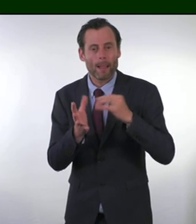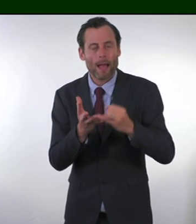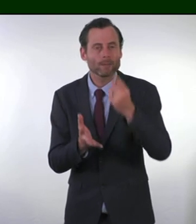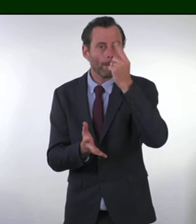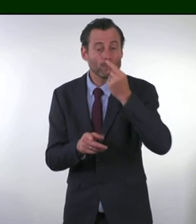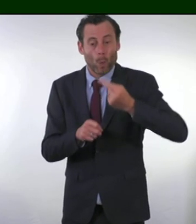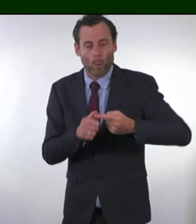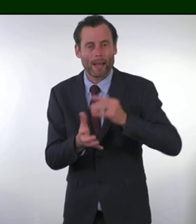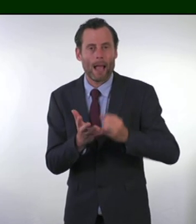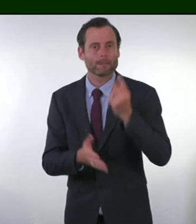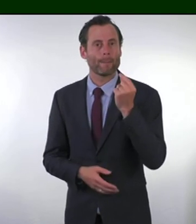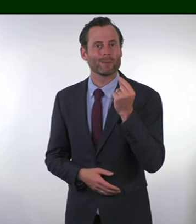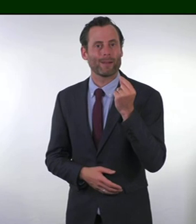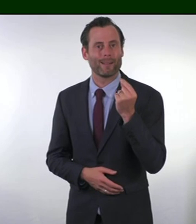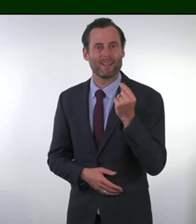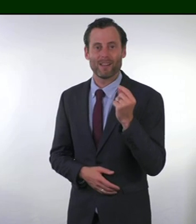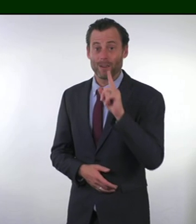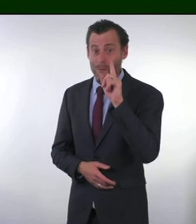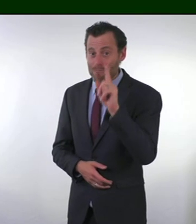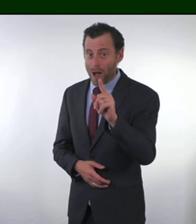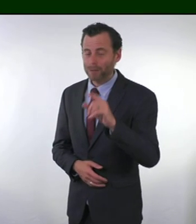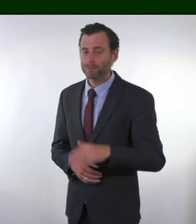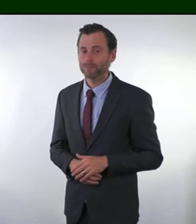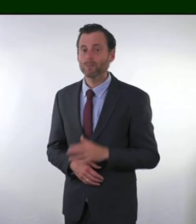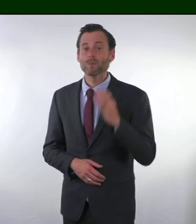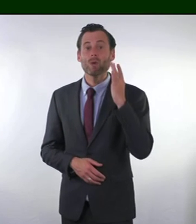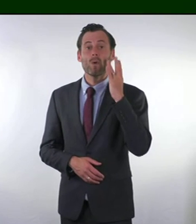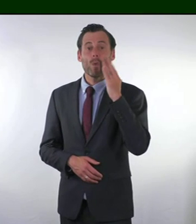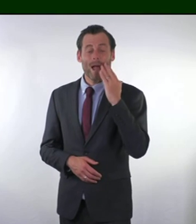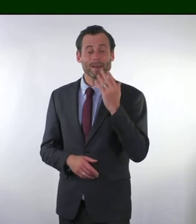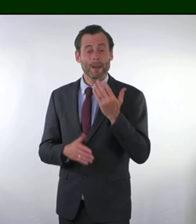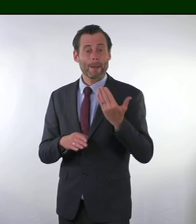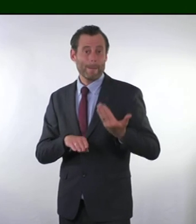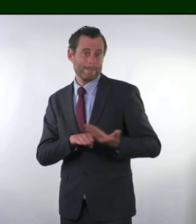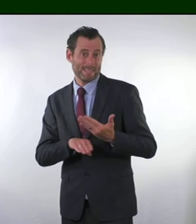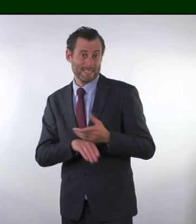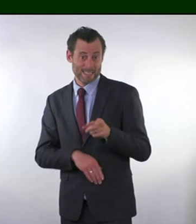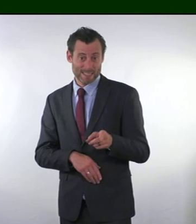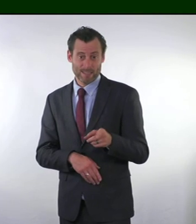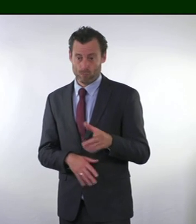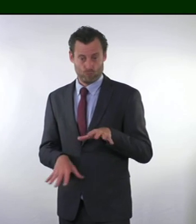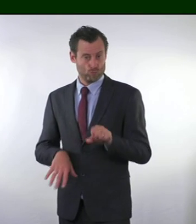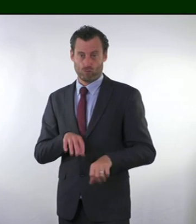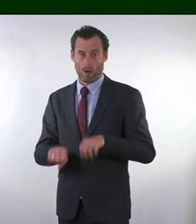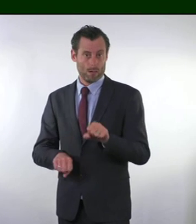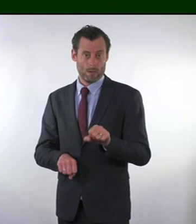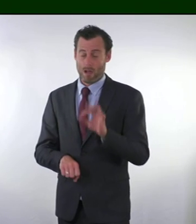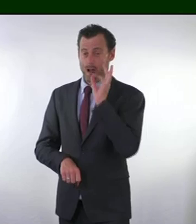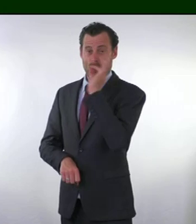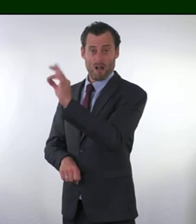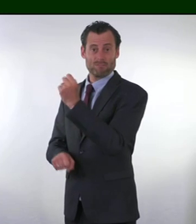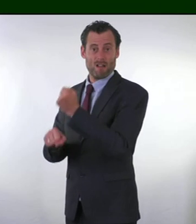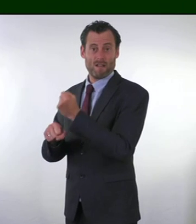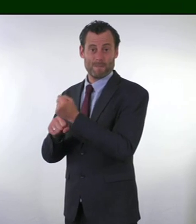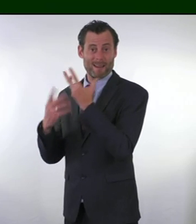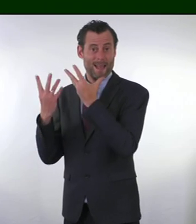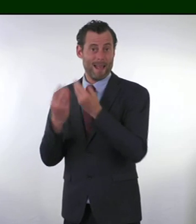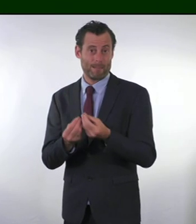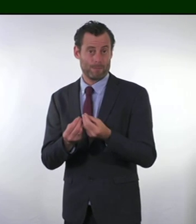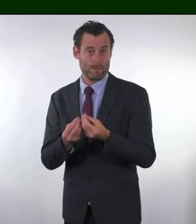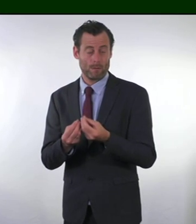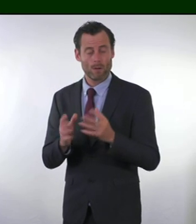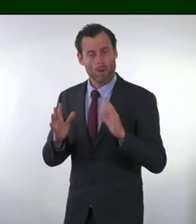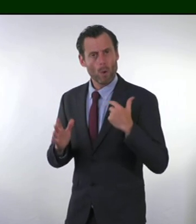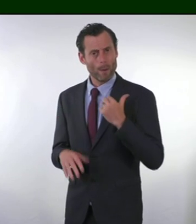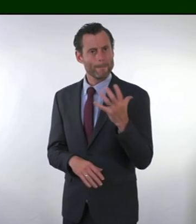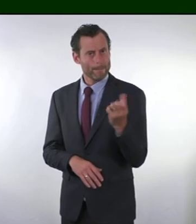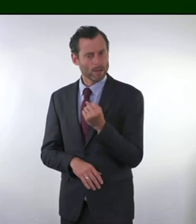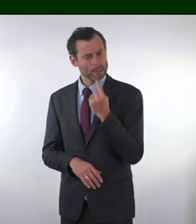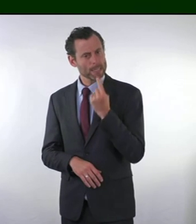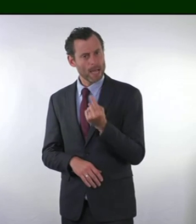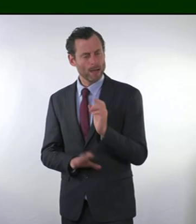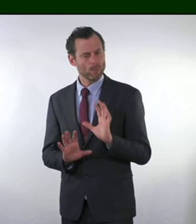But when individual businesses come to the taxpayer and require bespoke support, it is right that we impose conditions on those businesses.